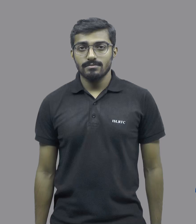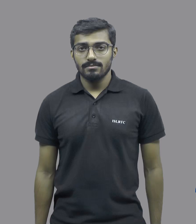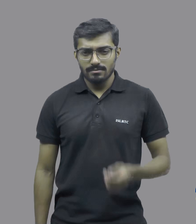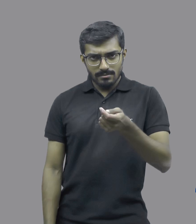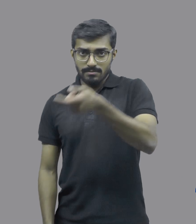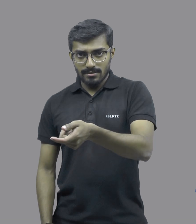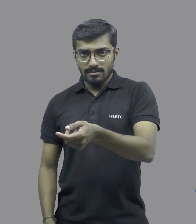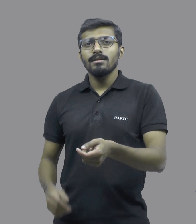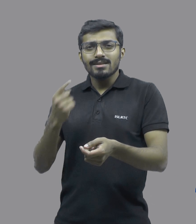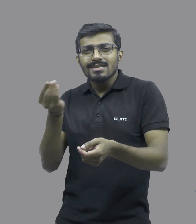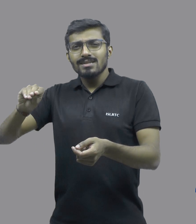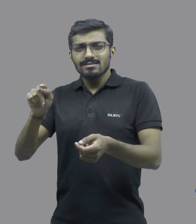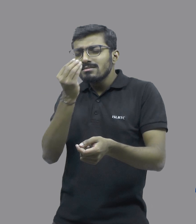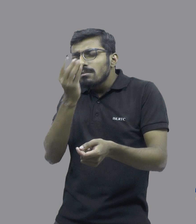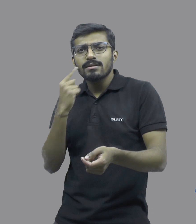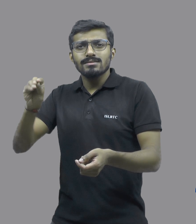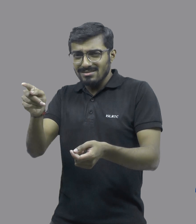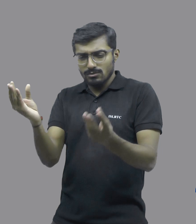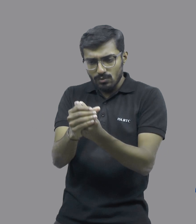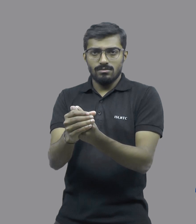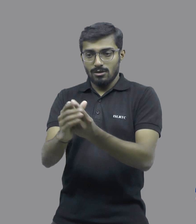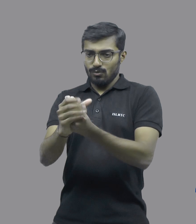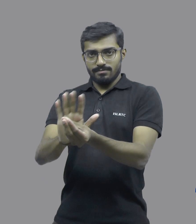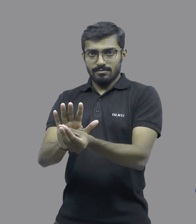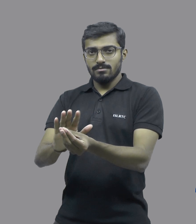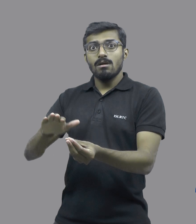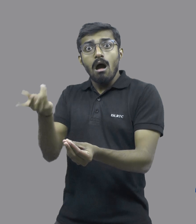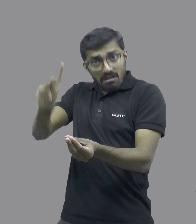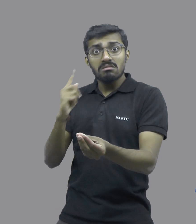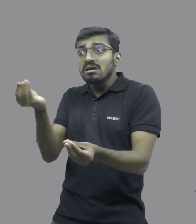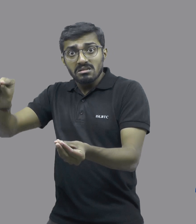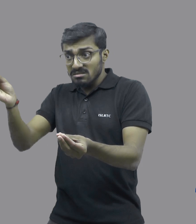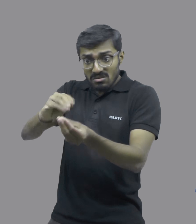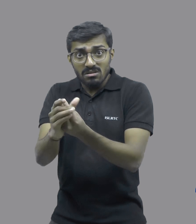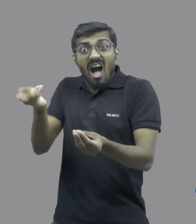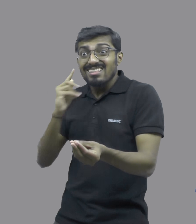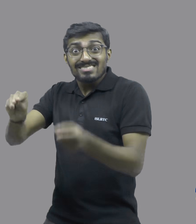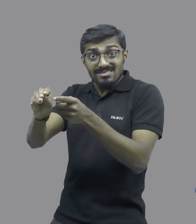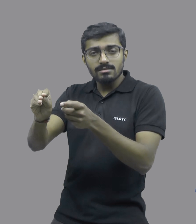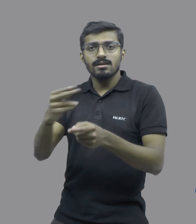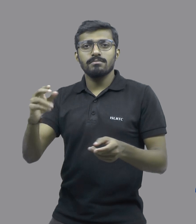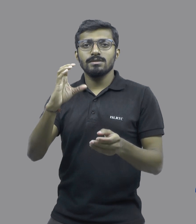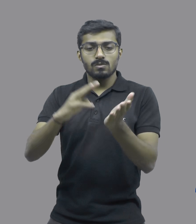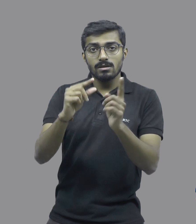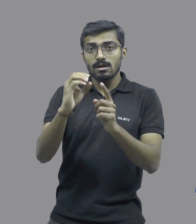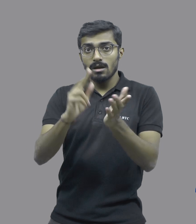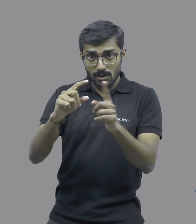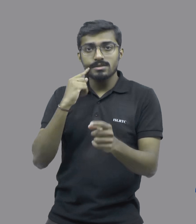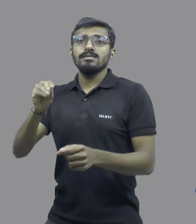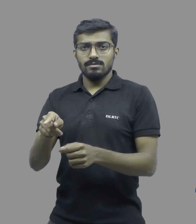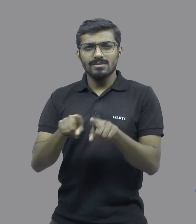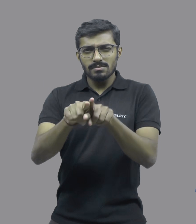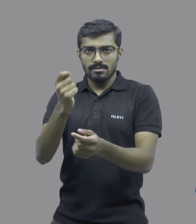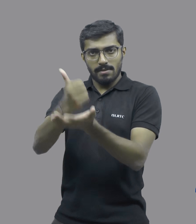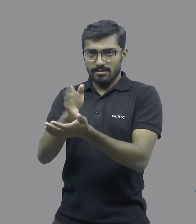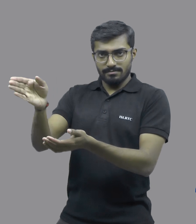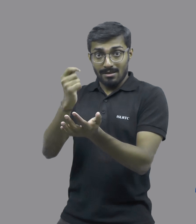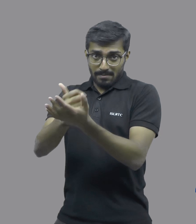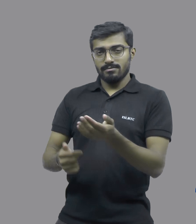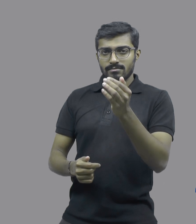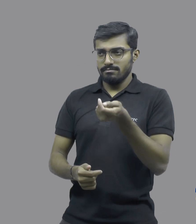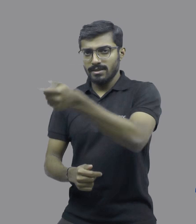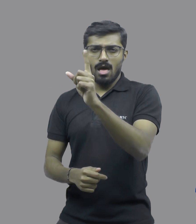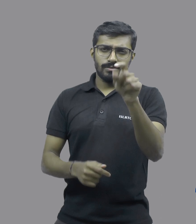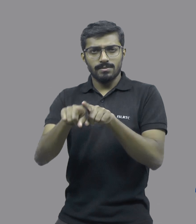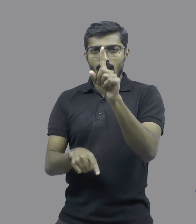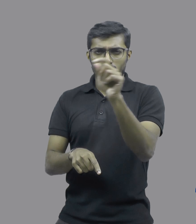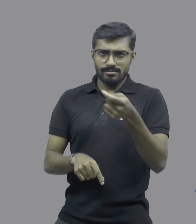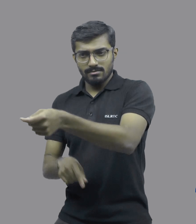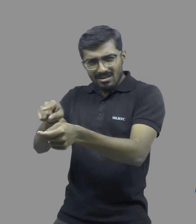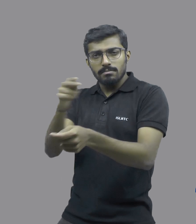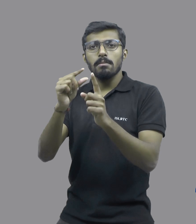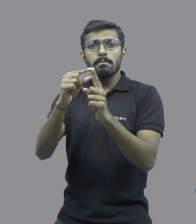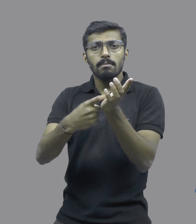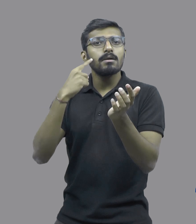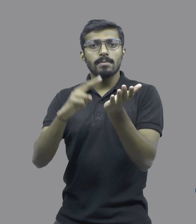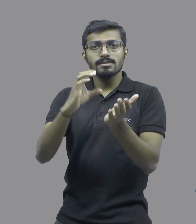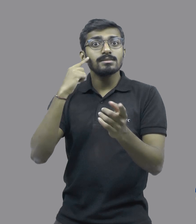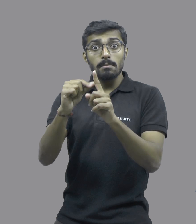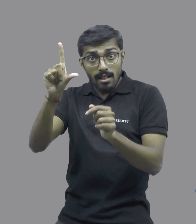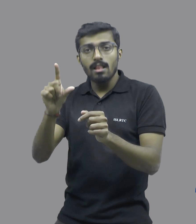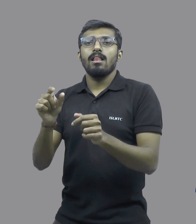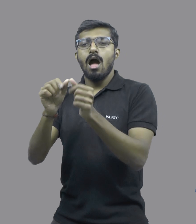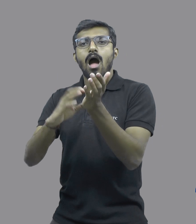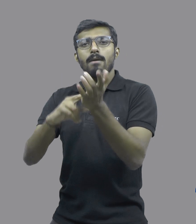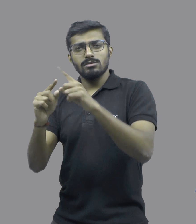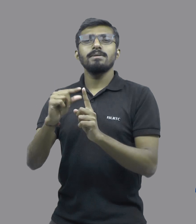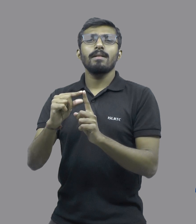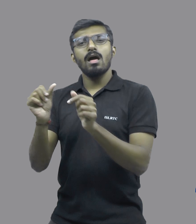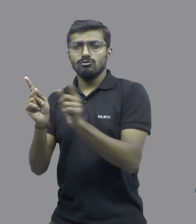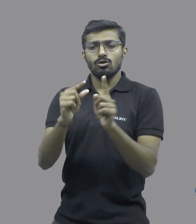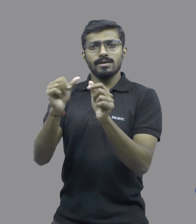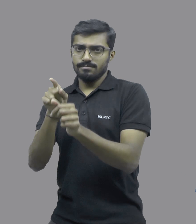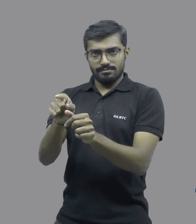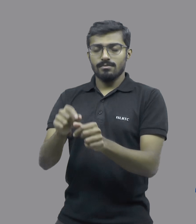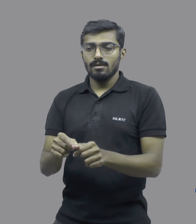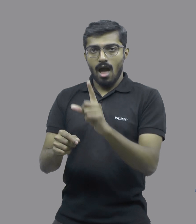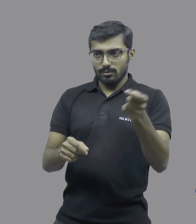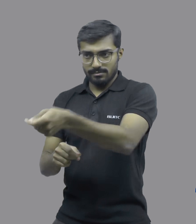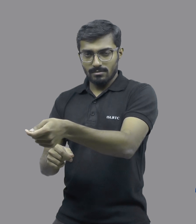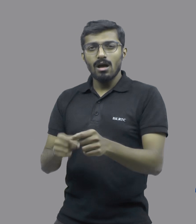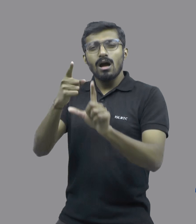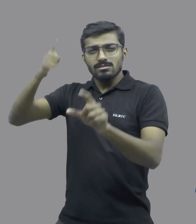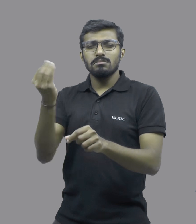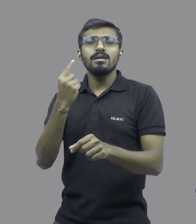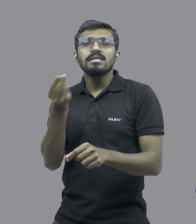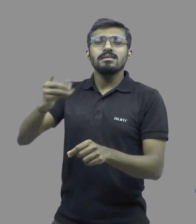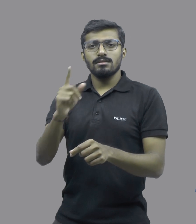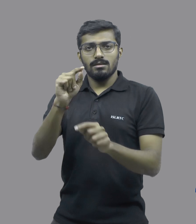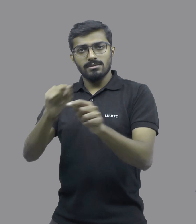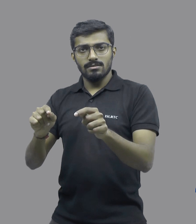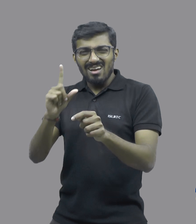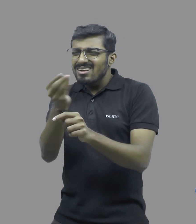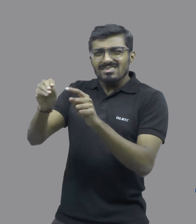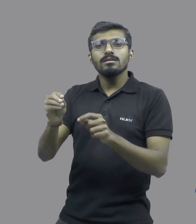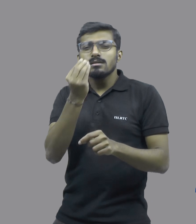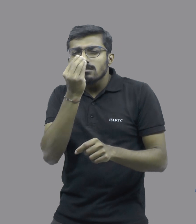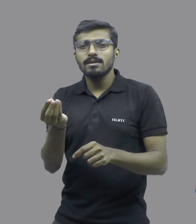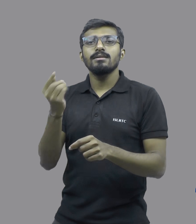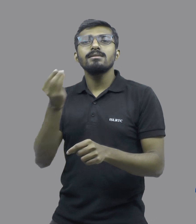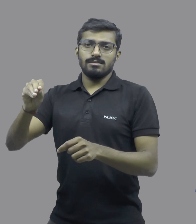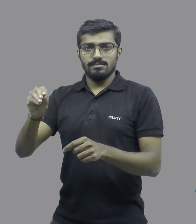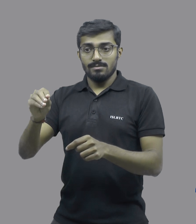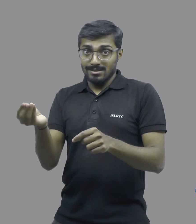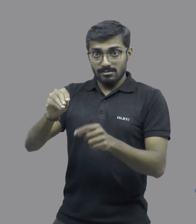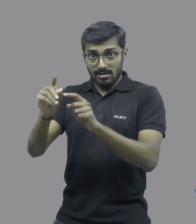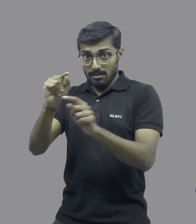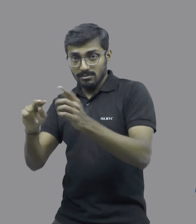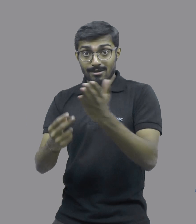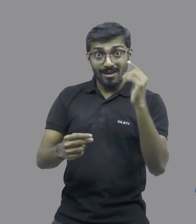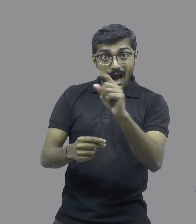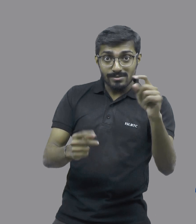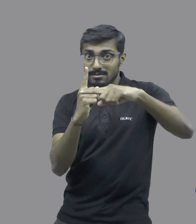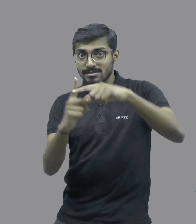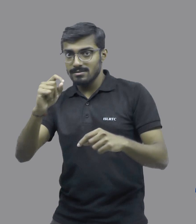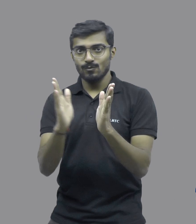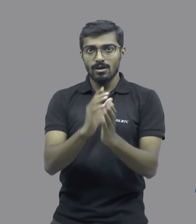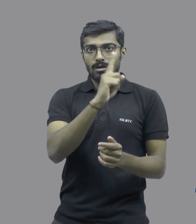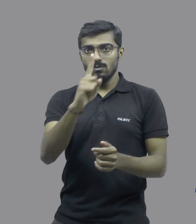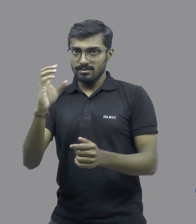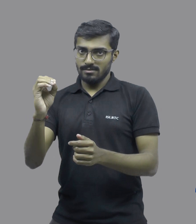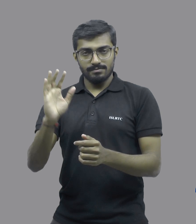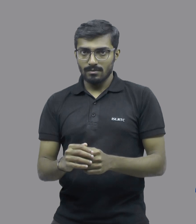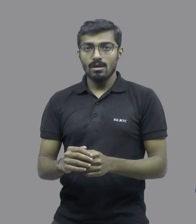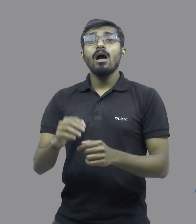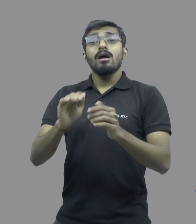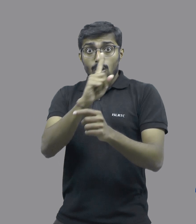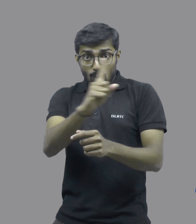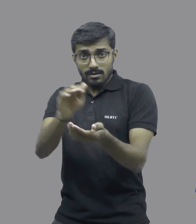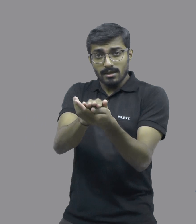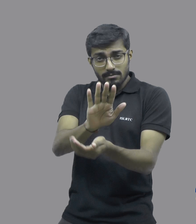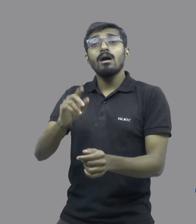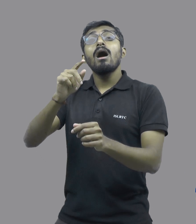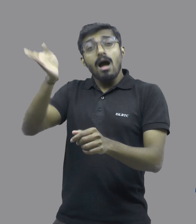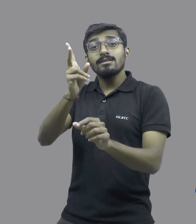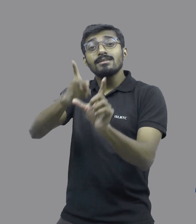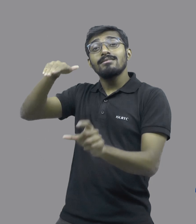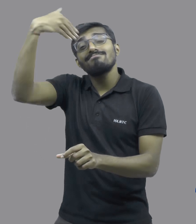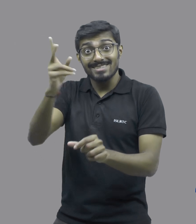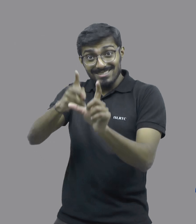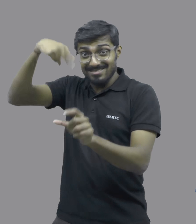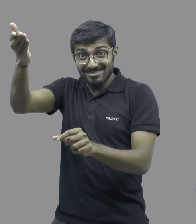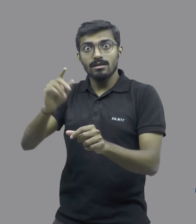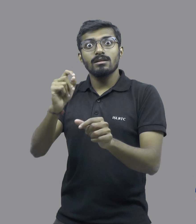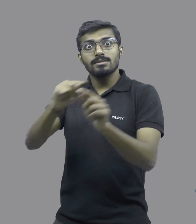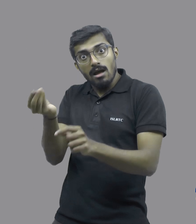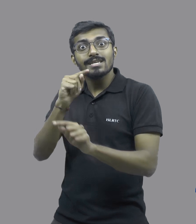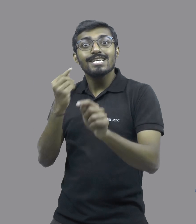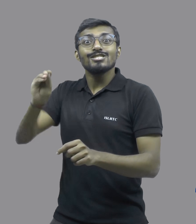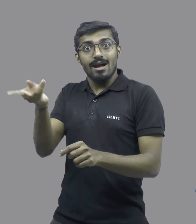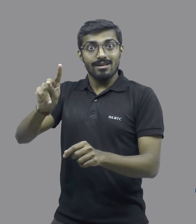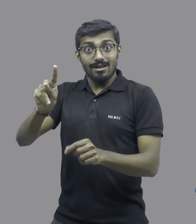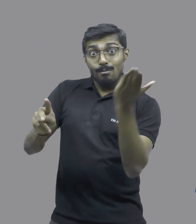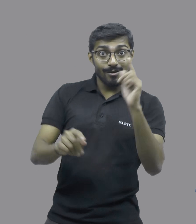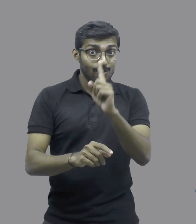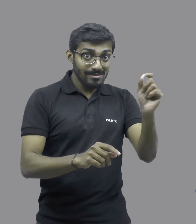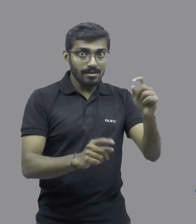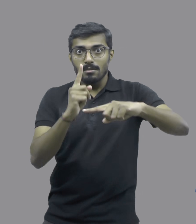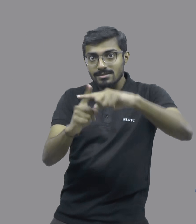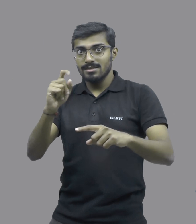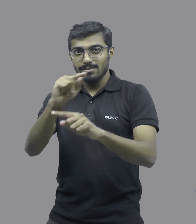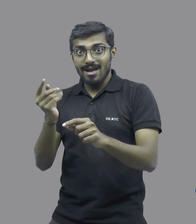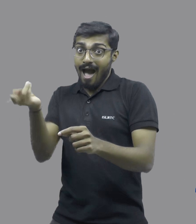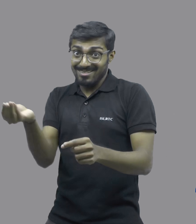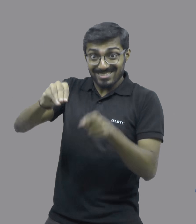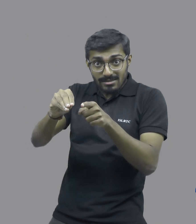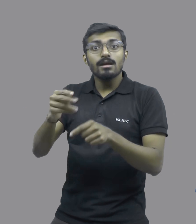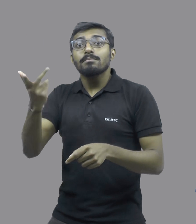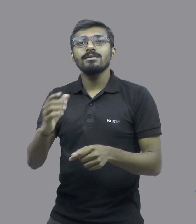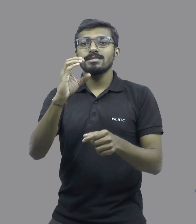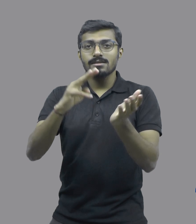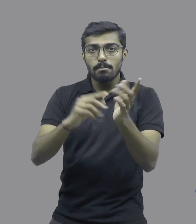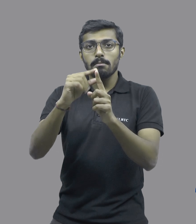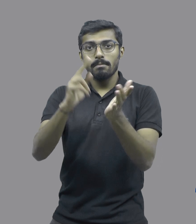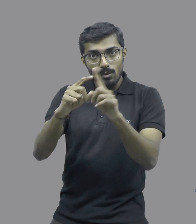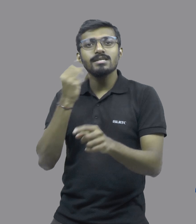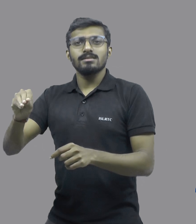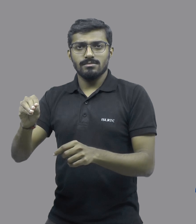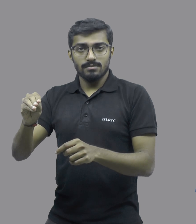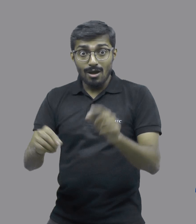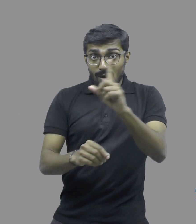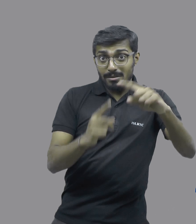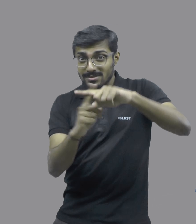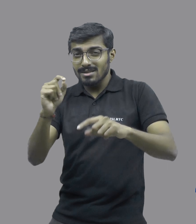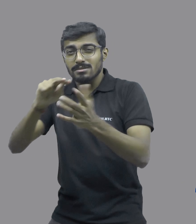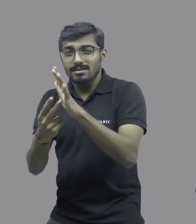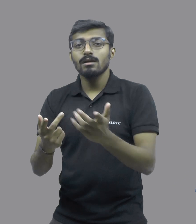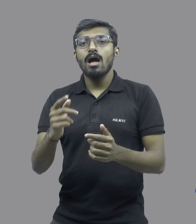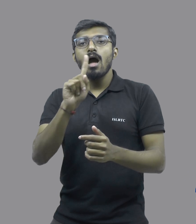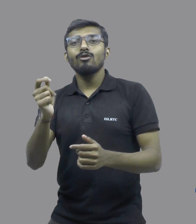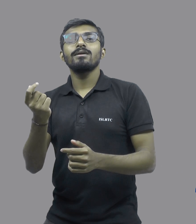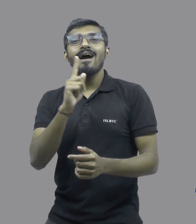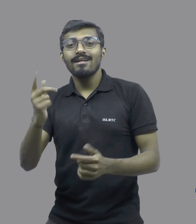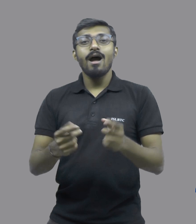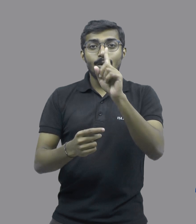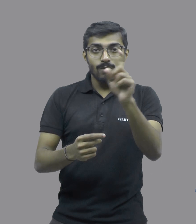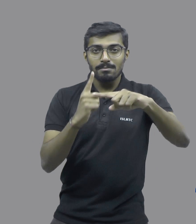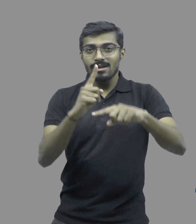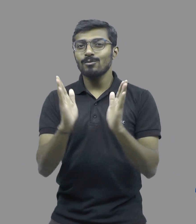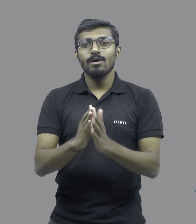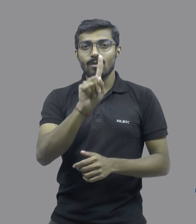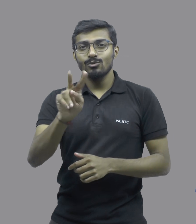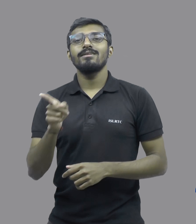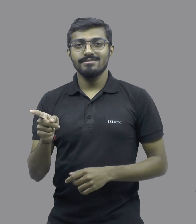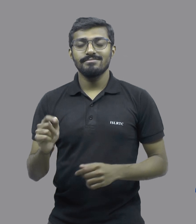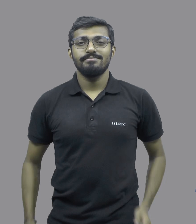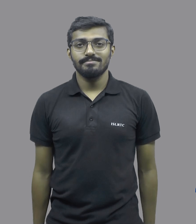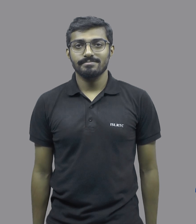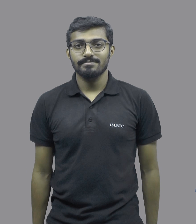Principal Amount Simple Interest Compound Interest